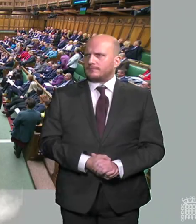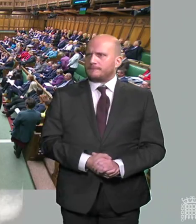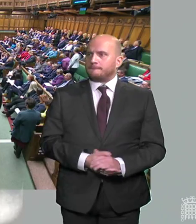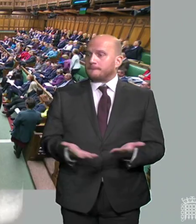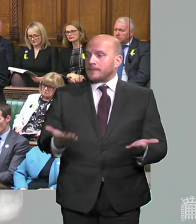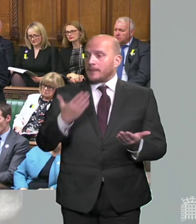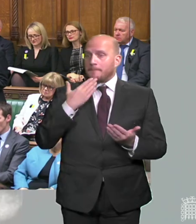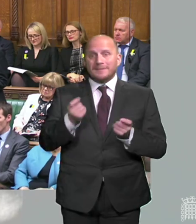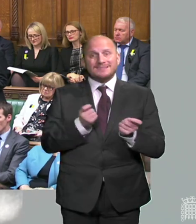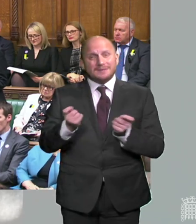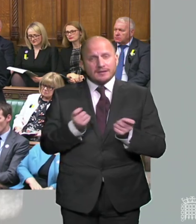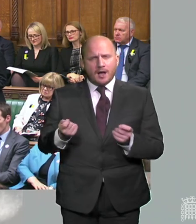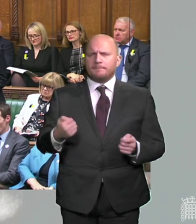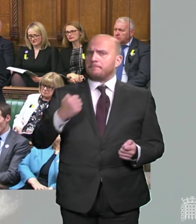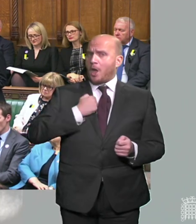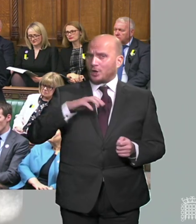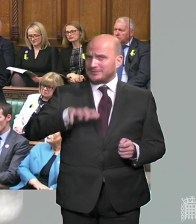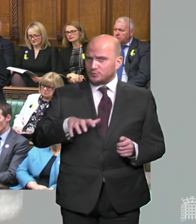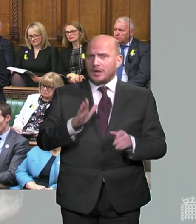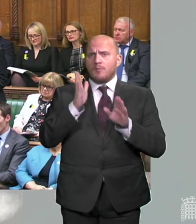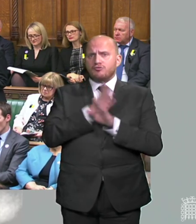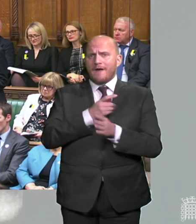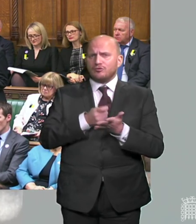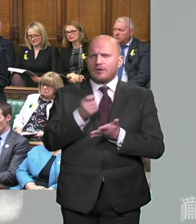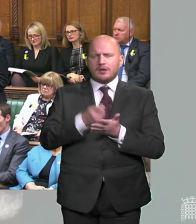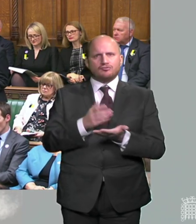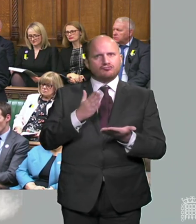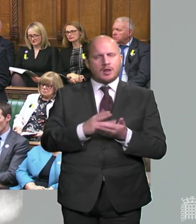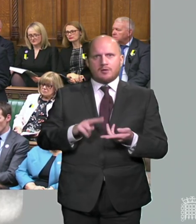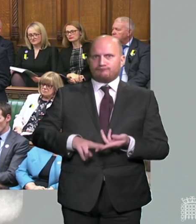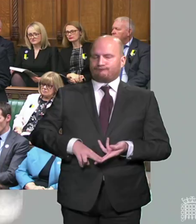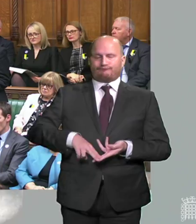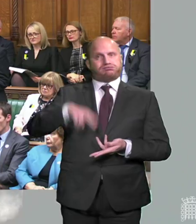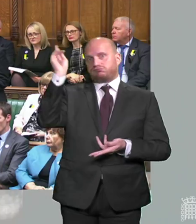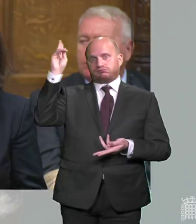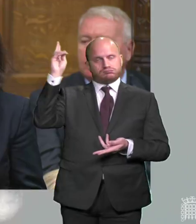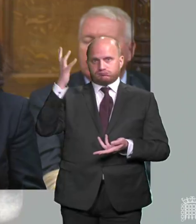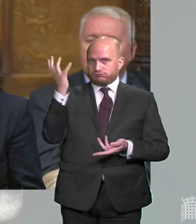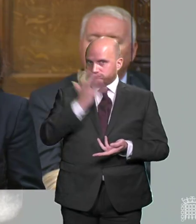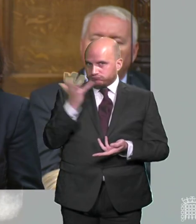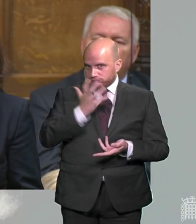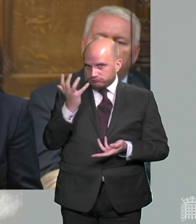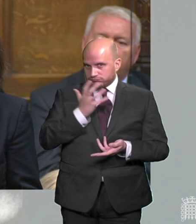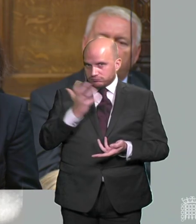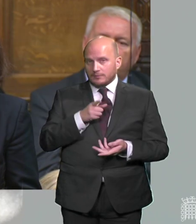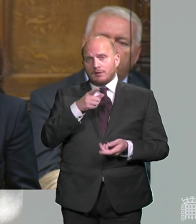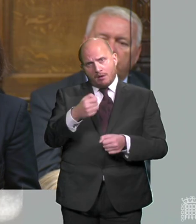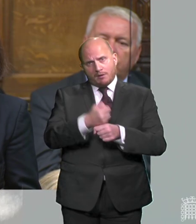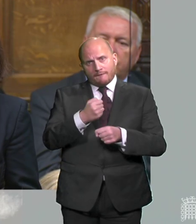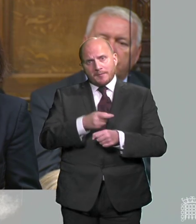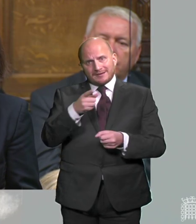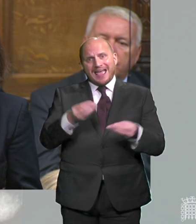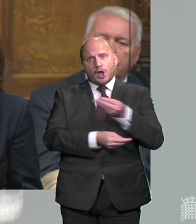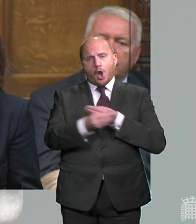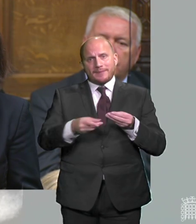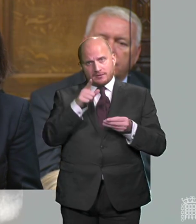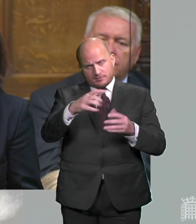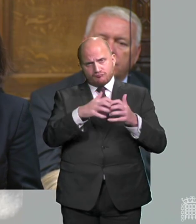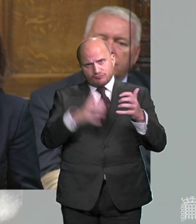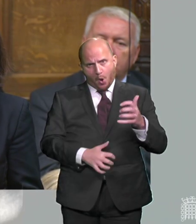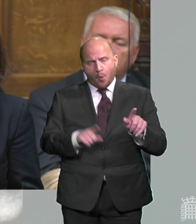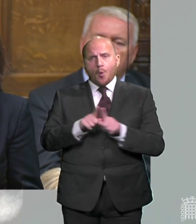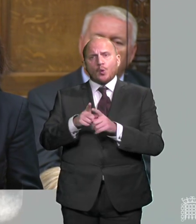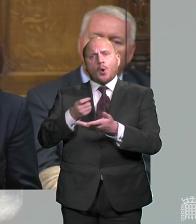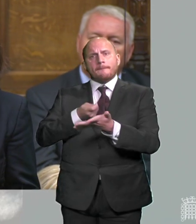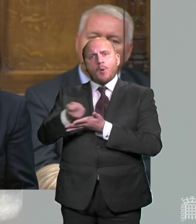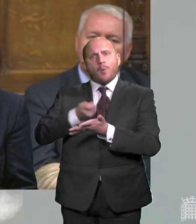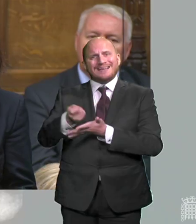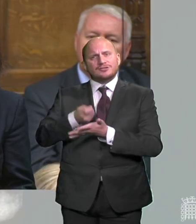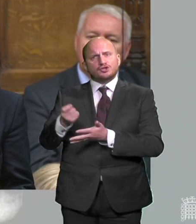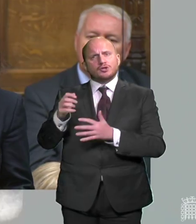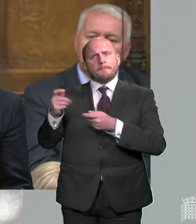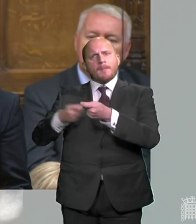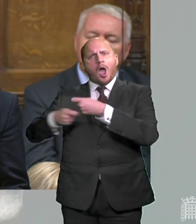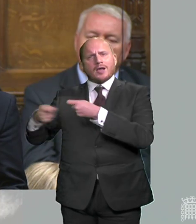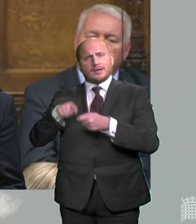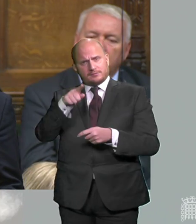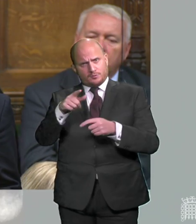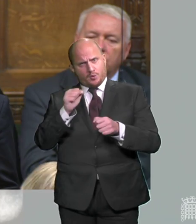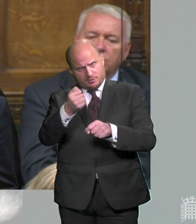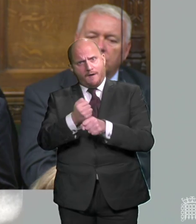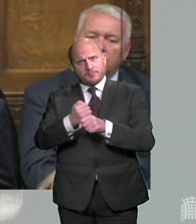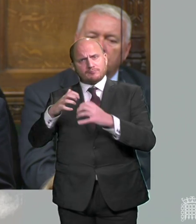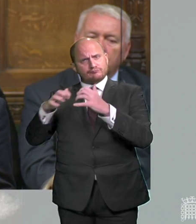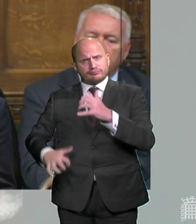Private rents in my constituency are completely out of control, and since the Government broke the economy and broke the mortgage market, the hope of earning a home is quickly receding.